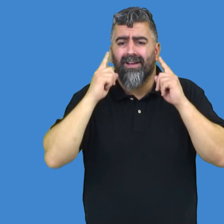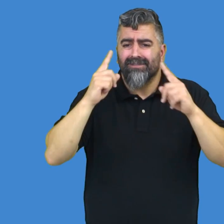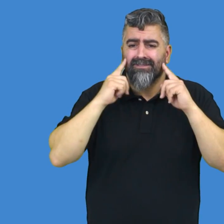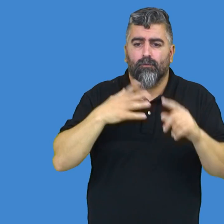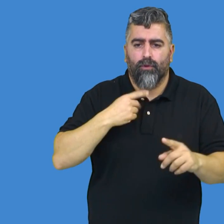caso